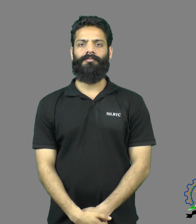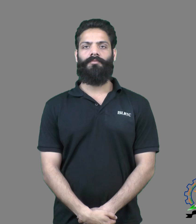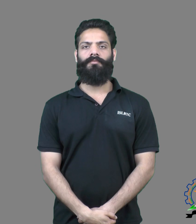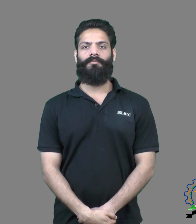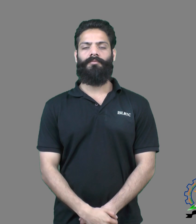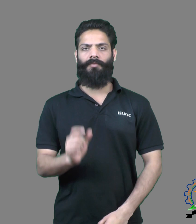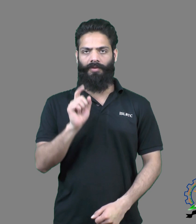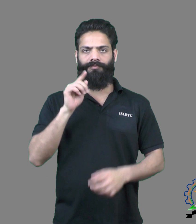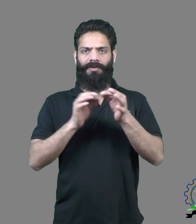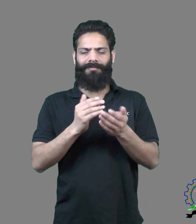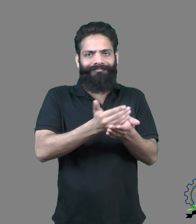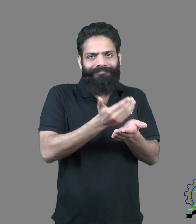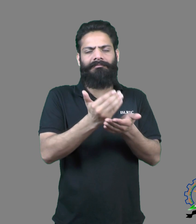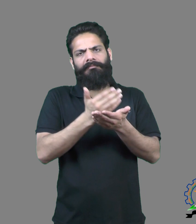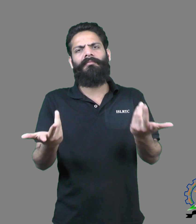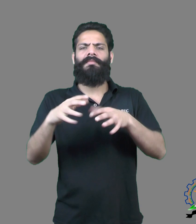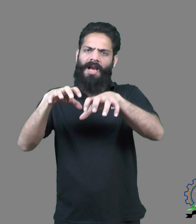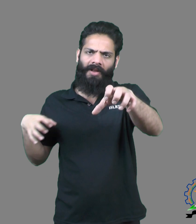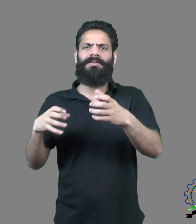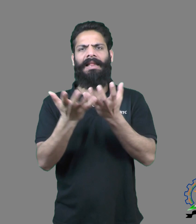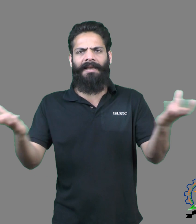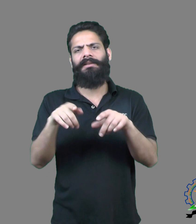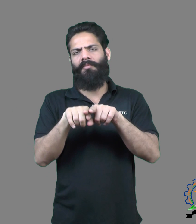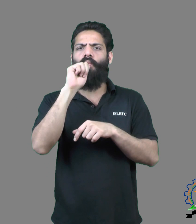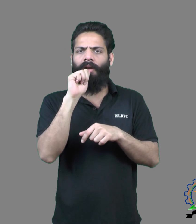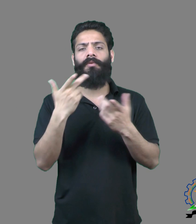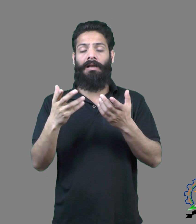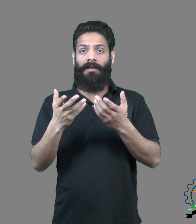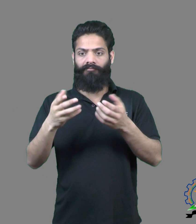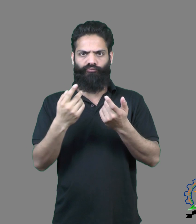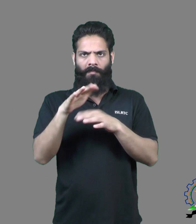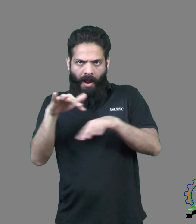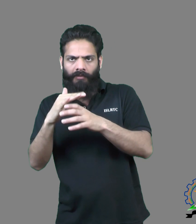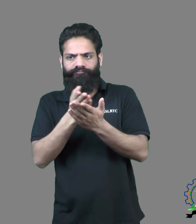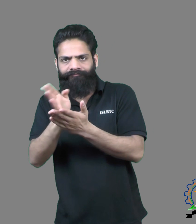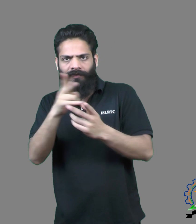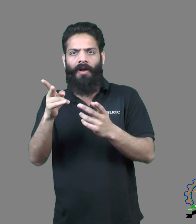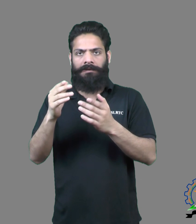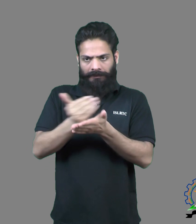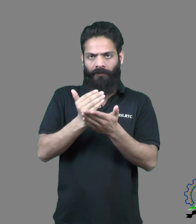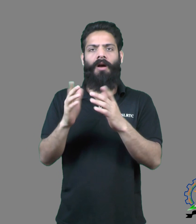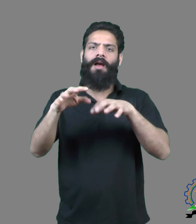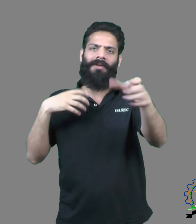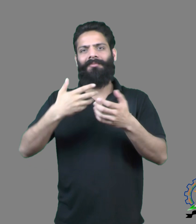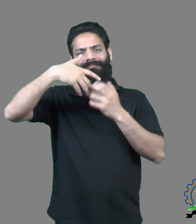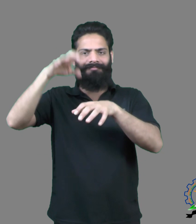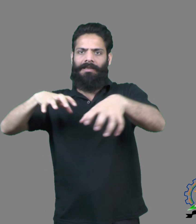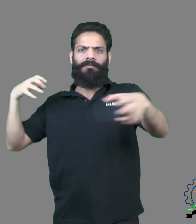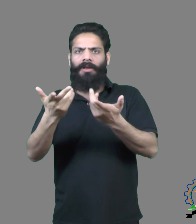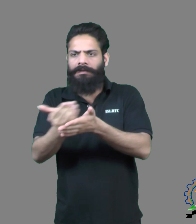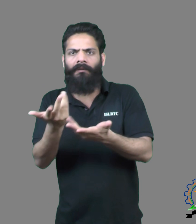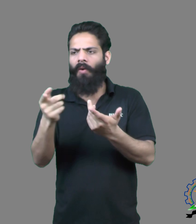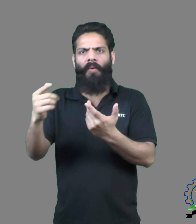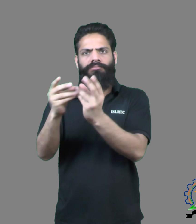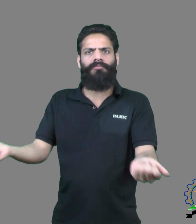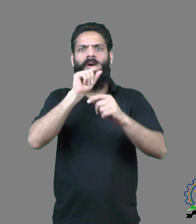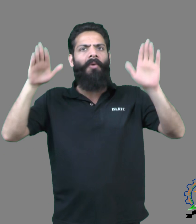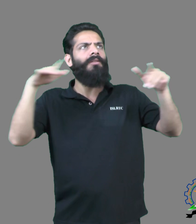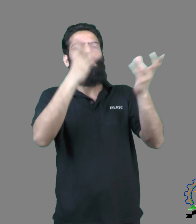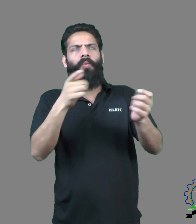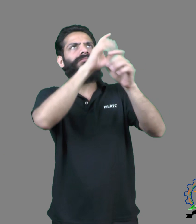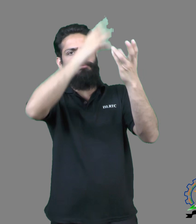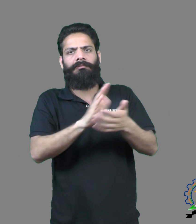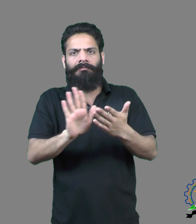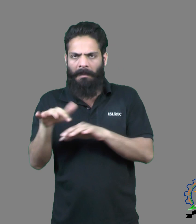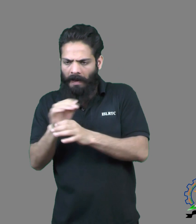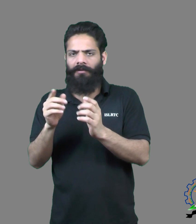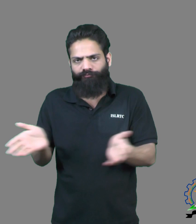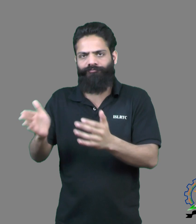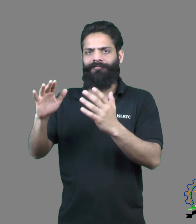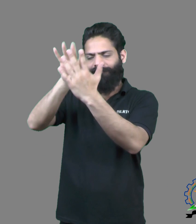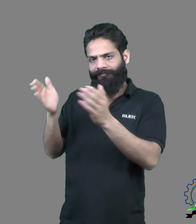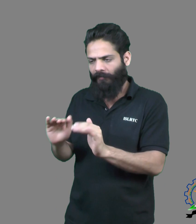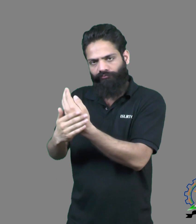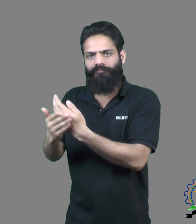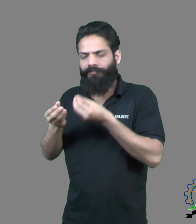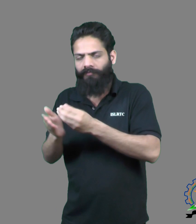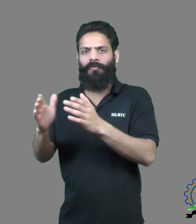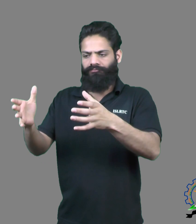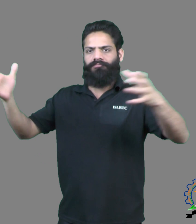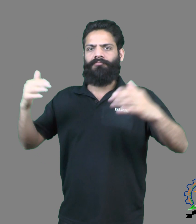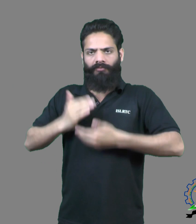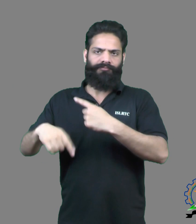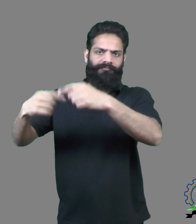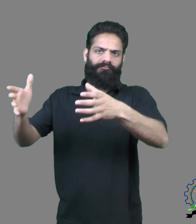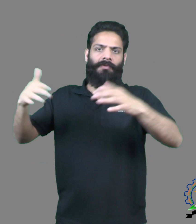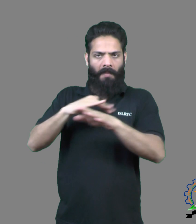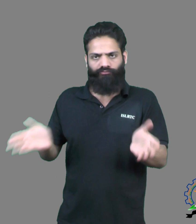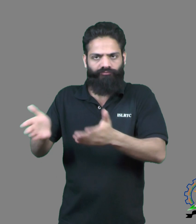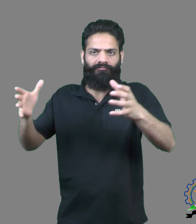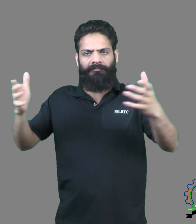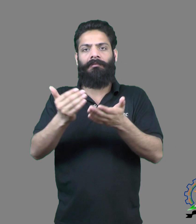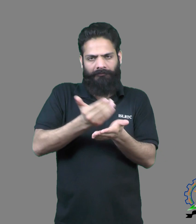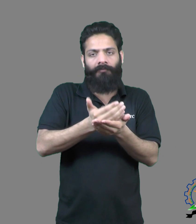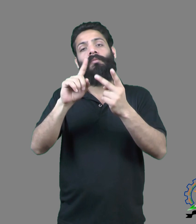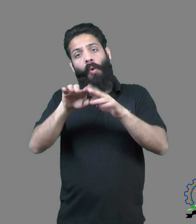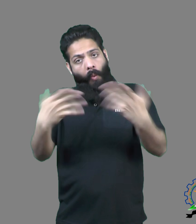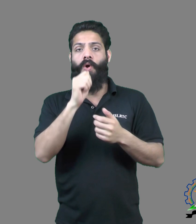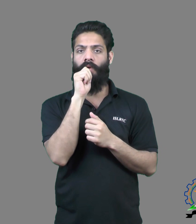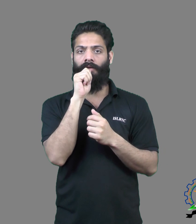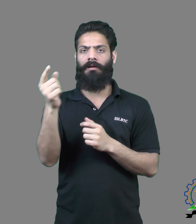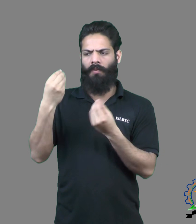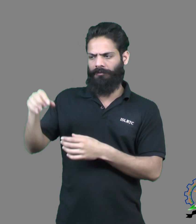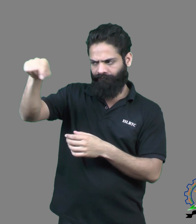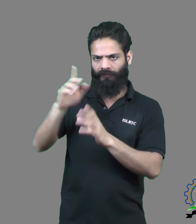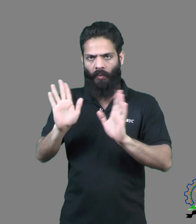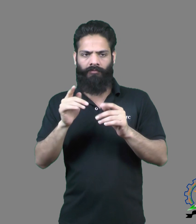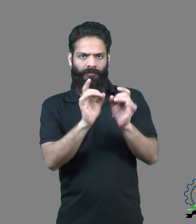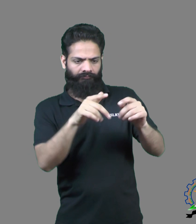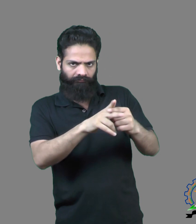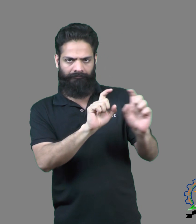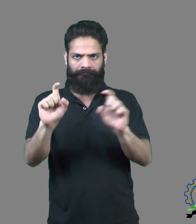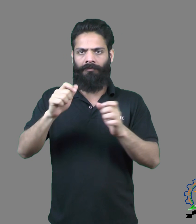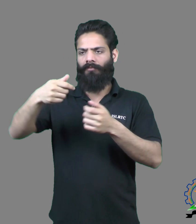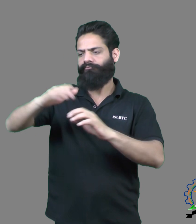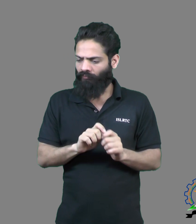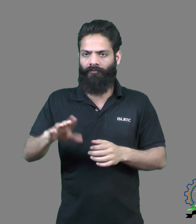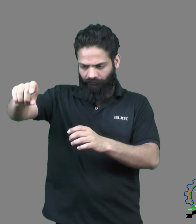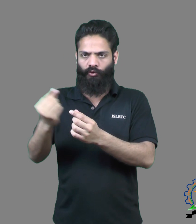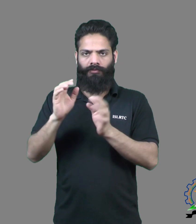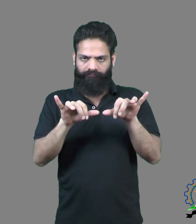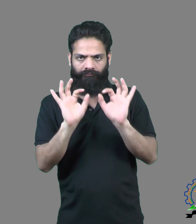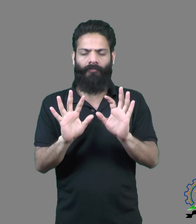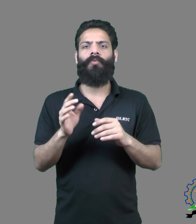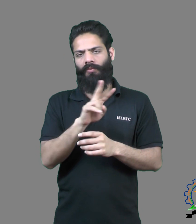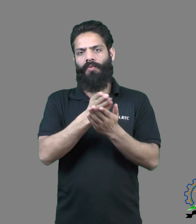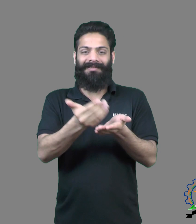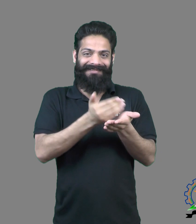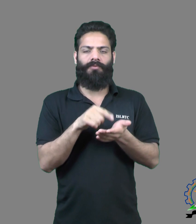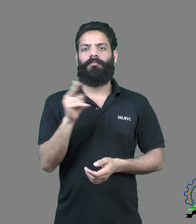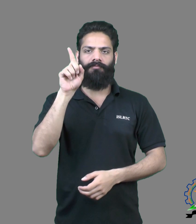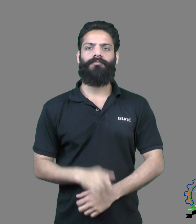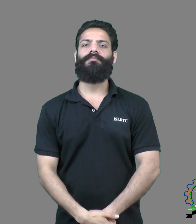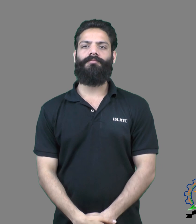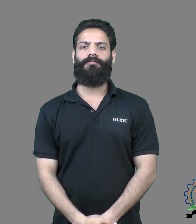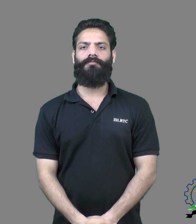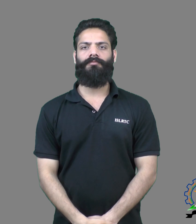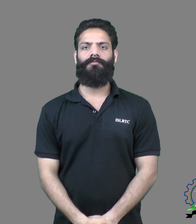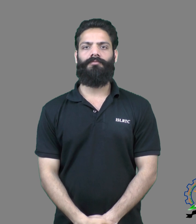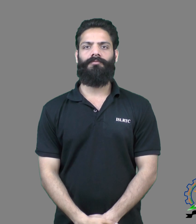Conservation